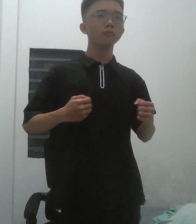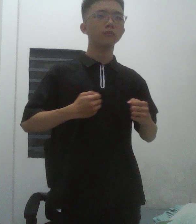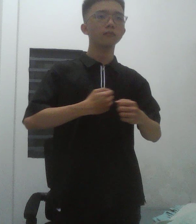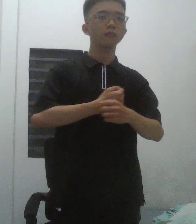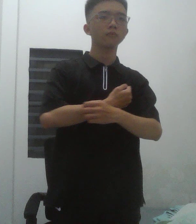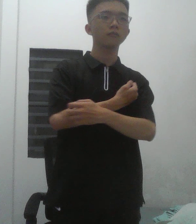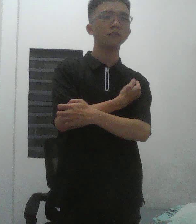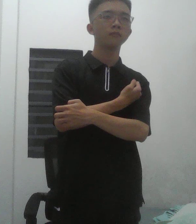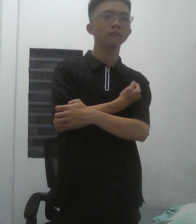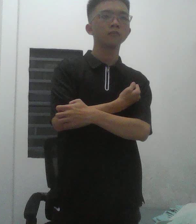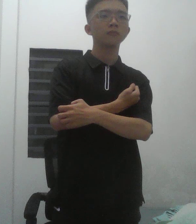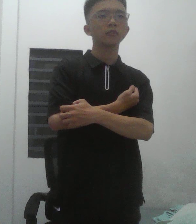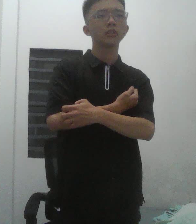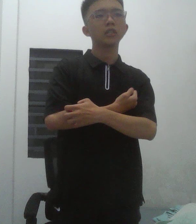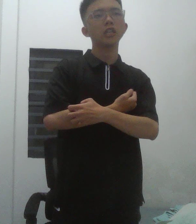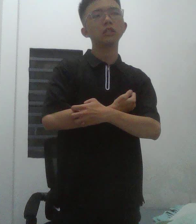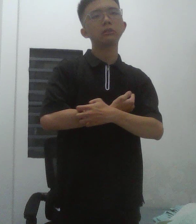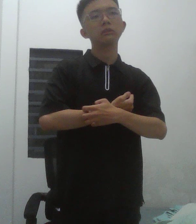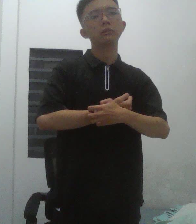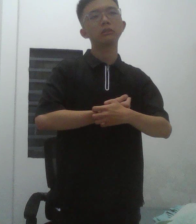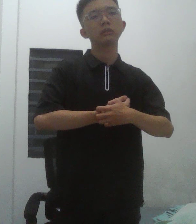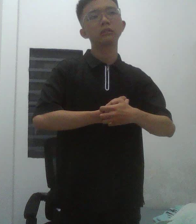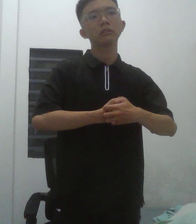ngheo